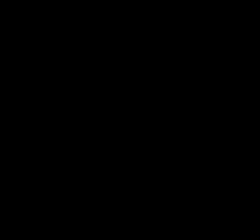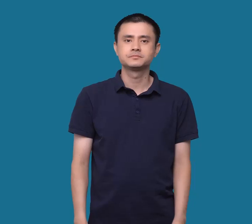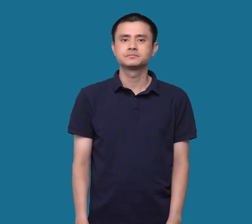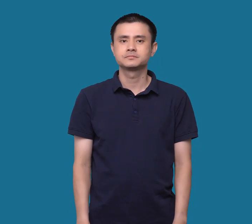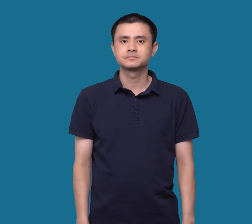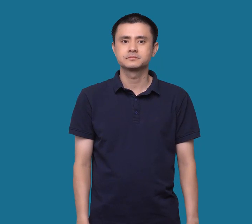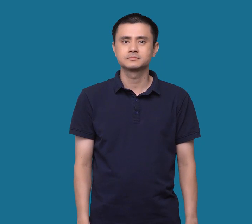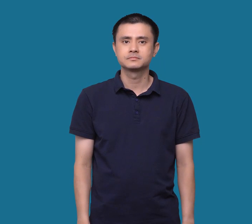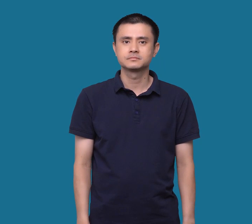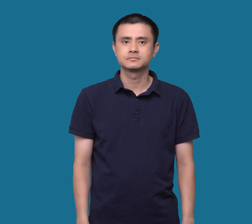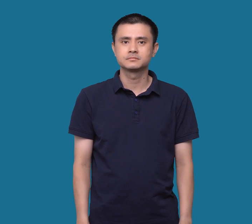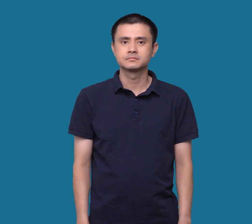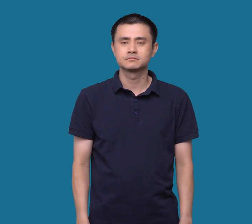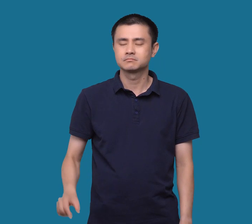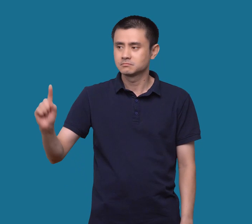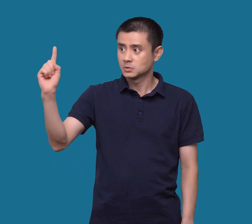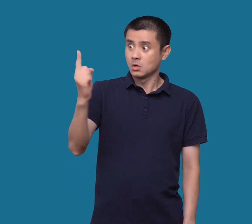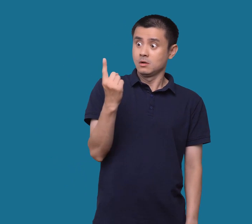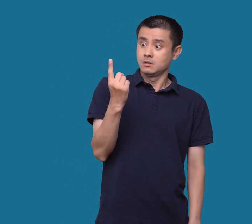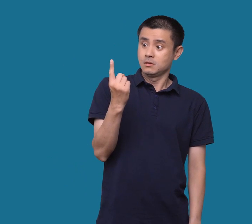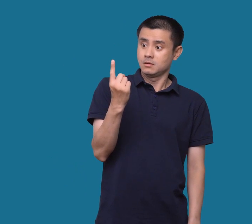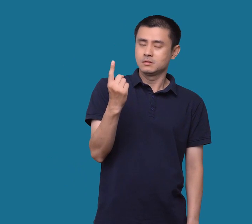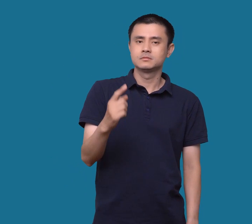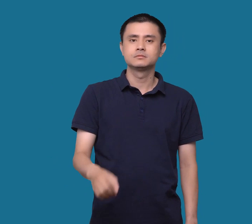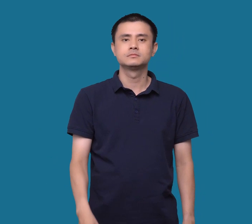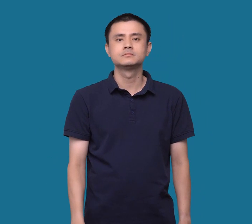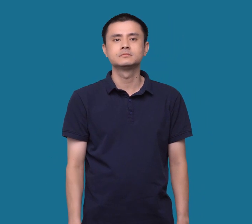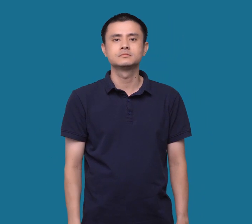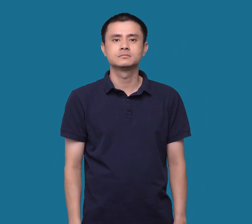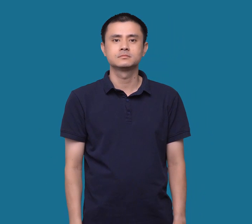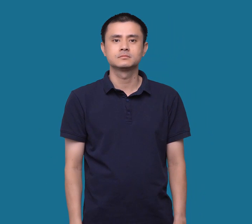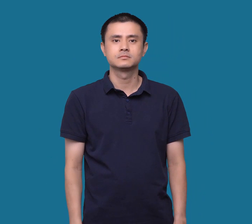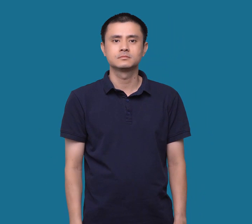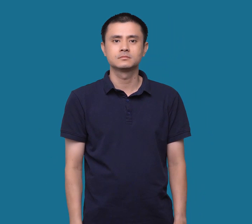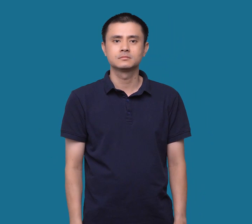xuất hiện